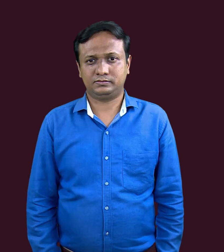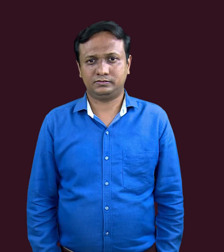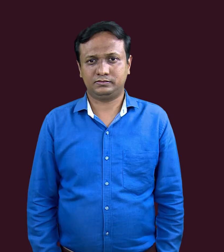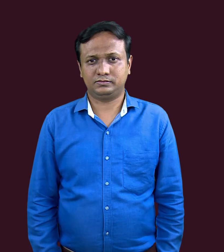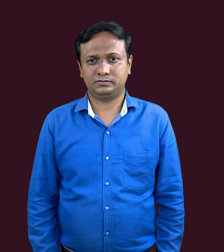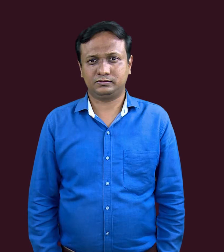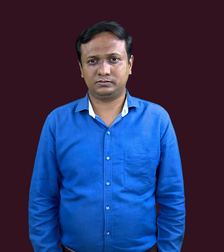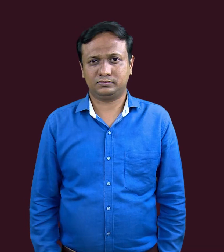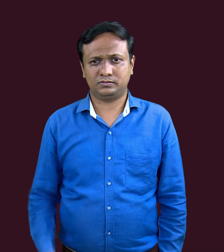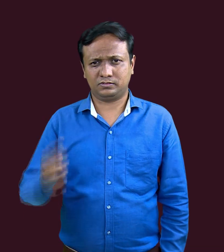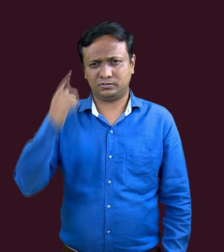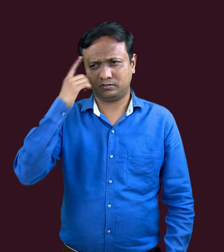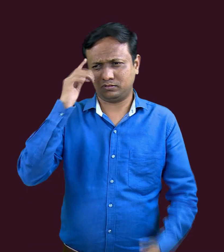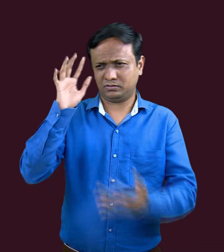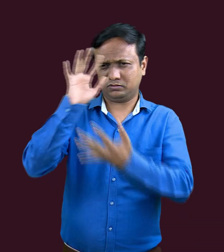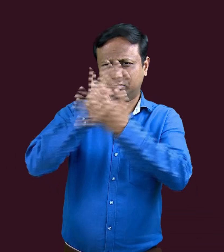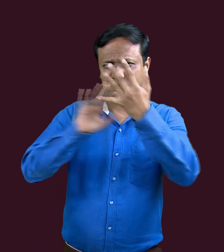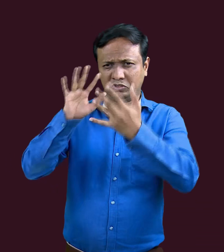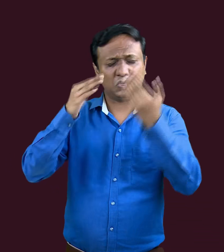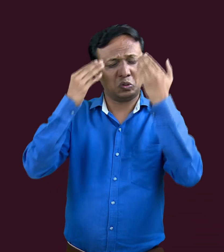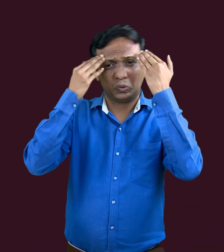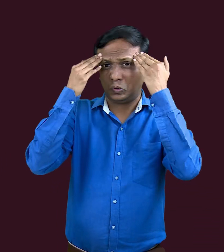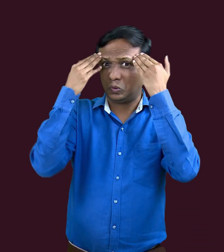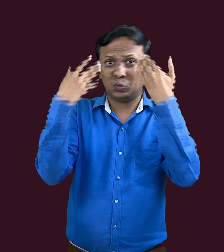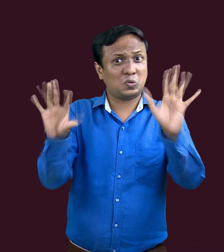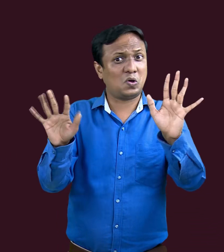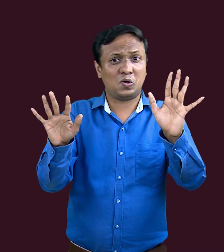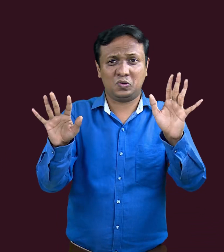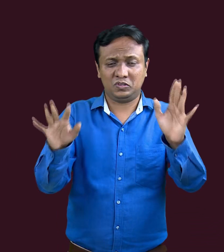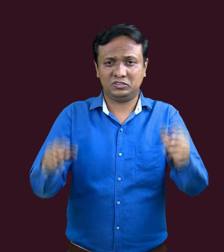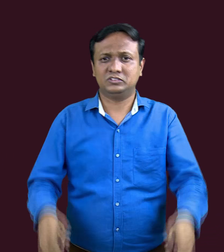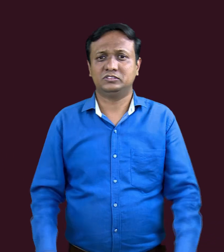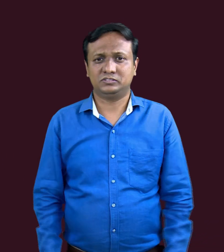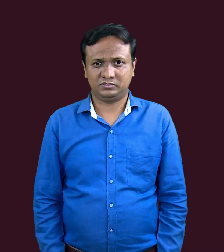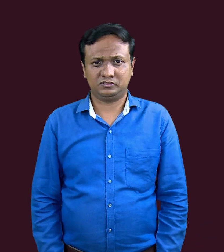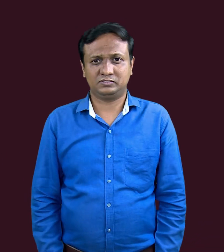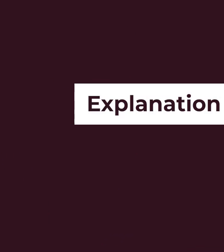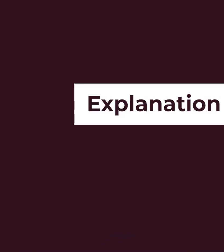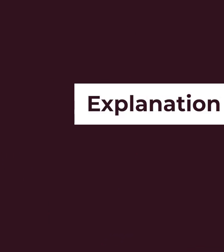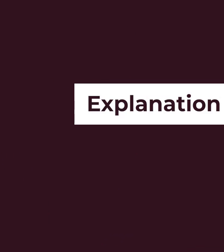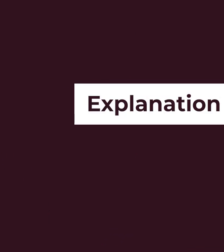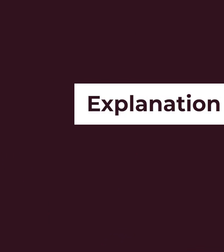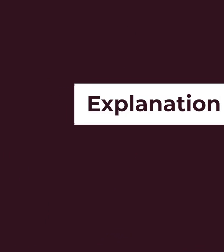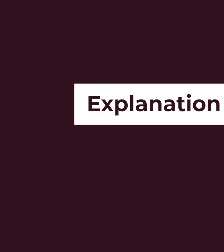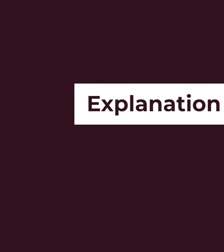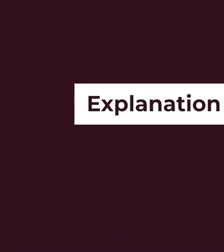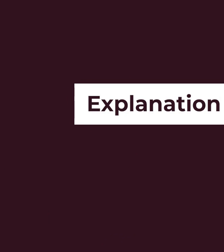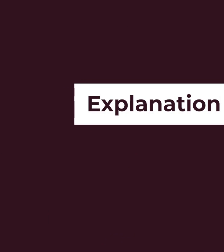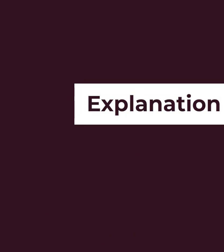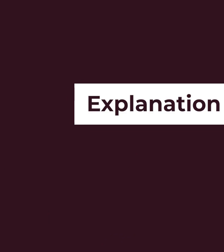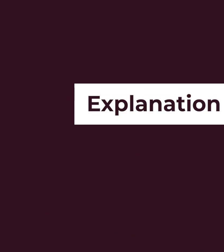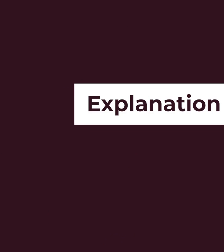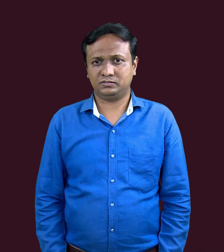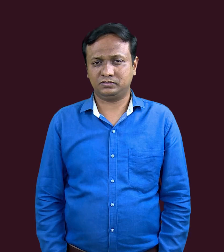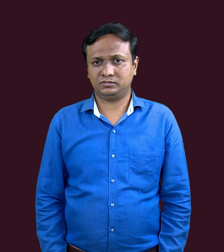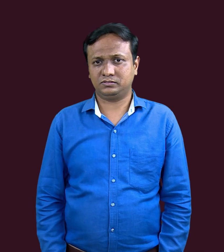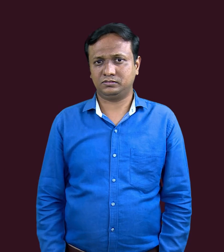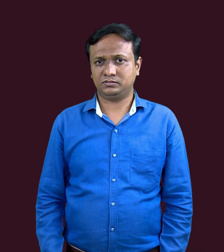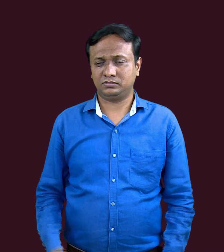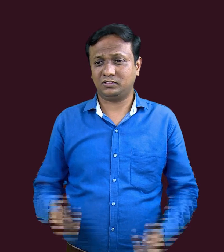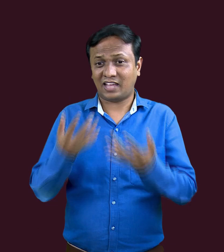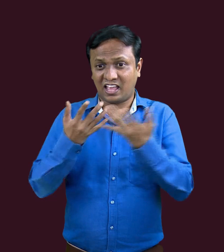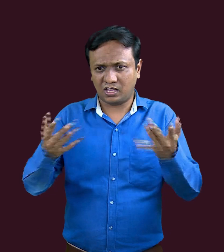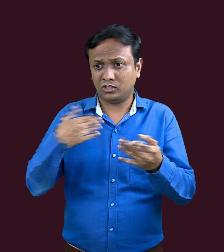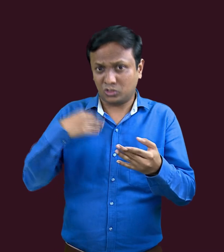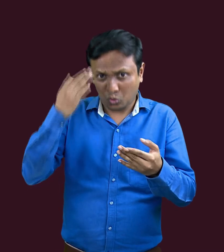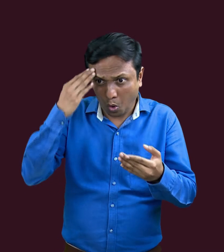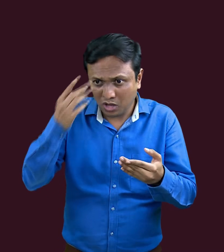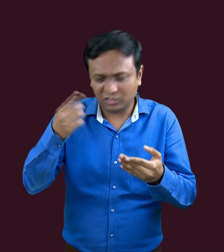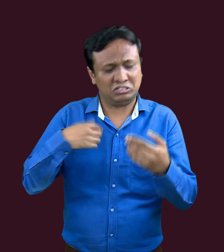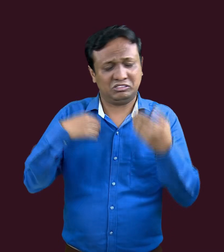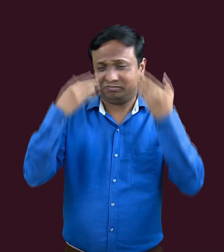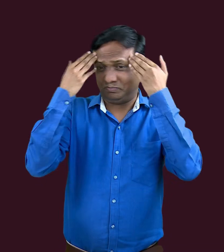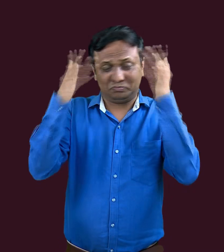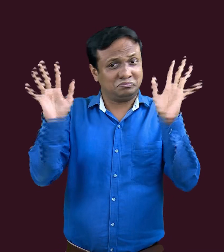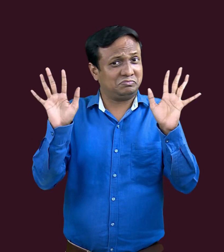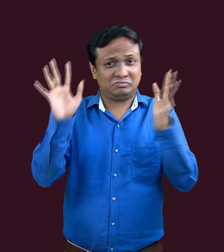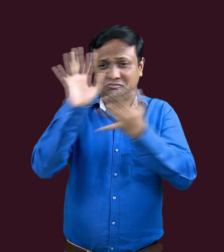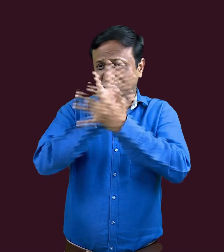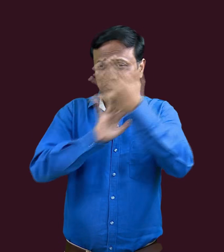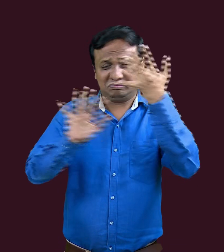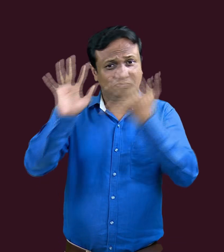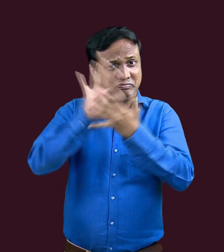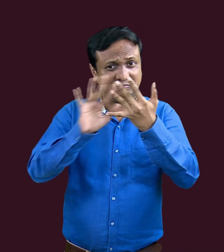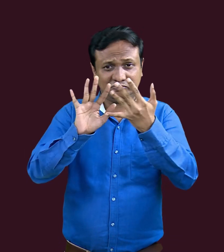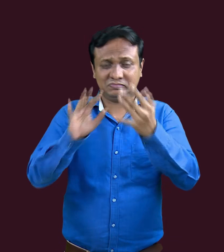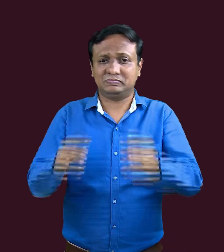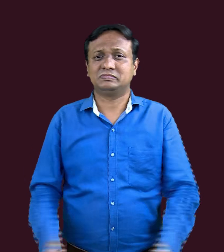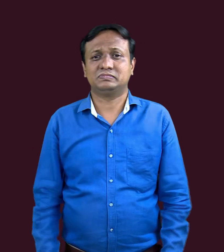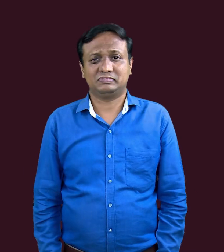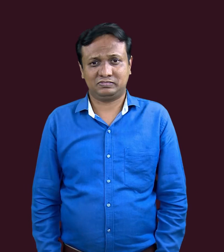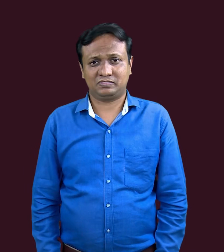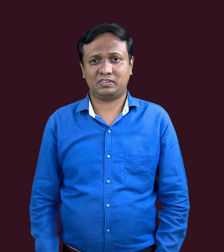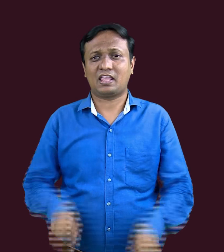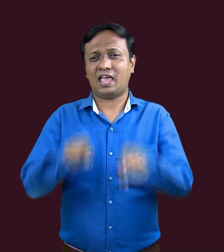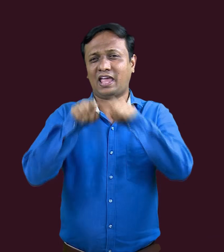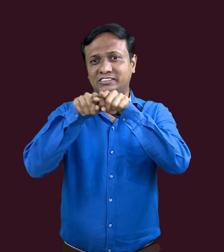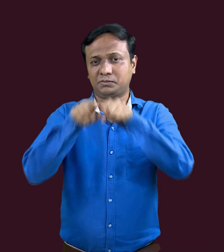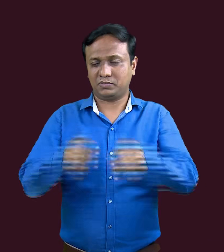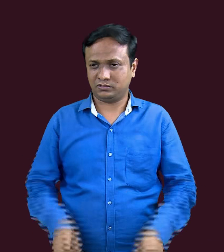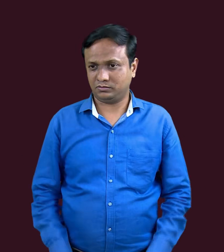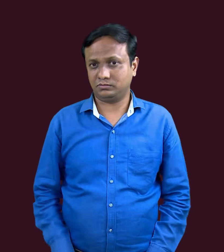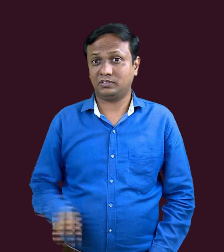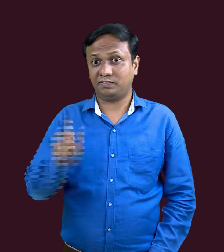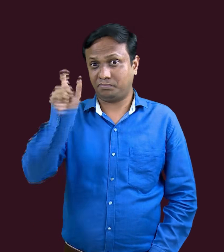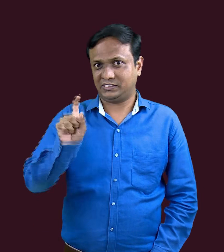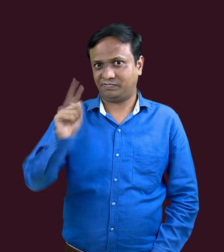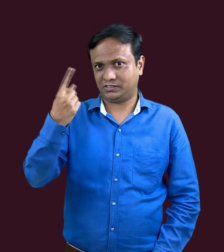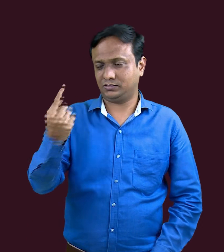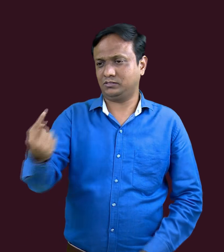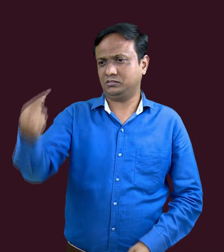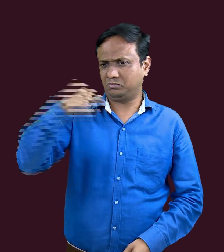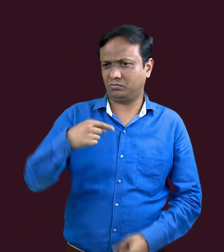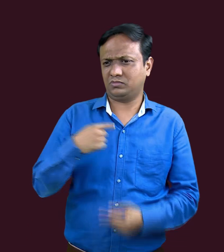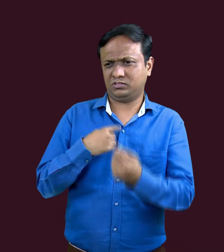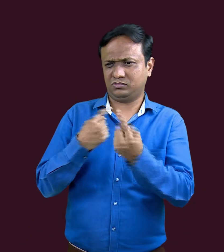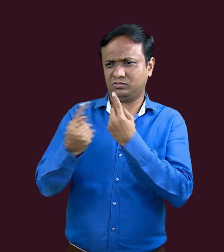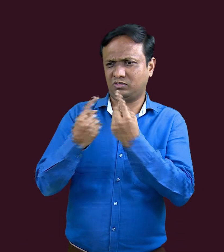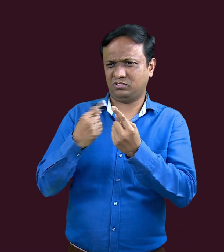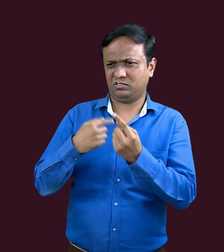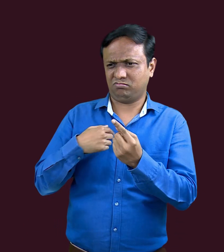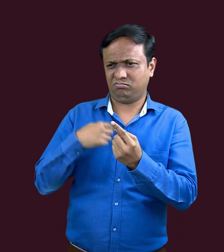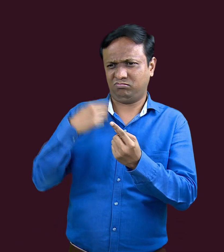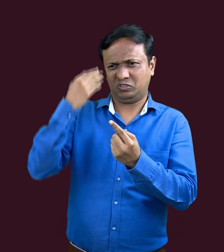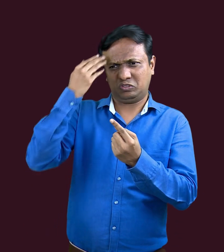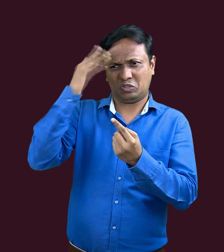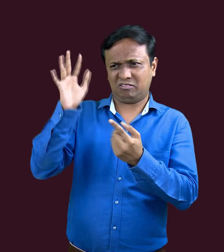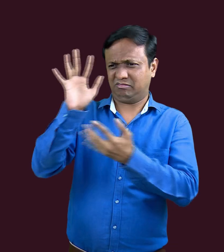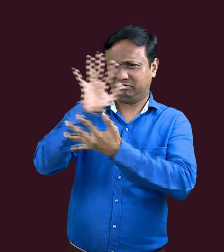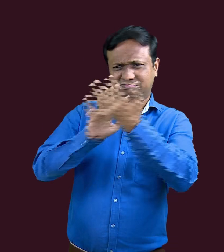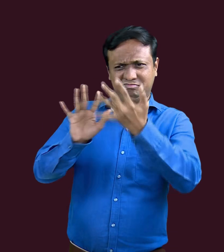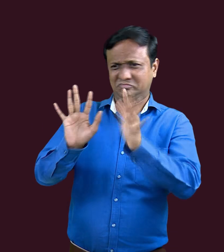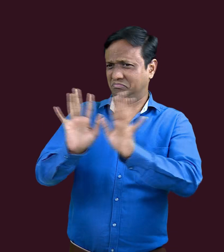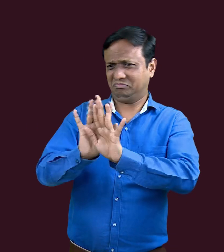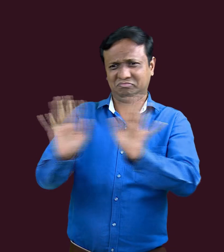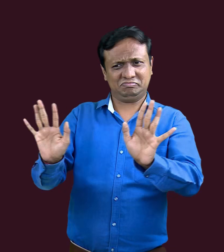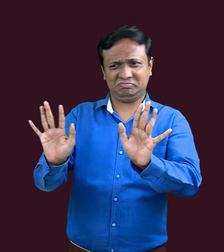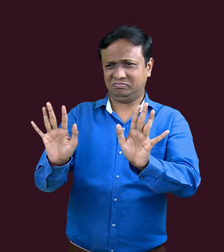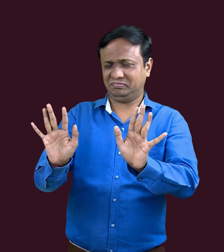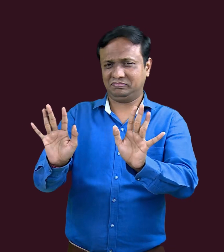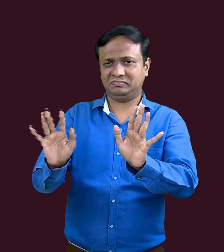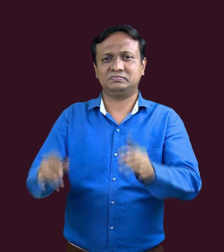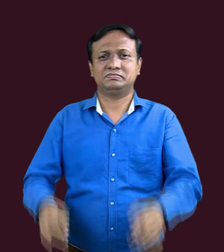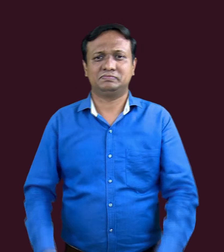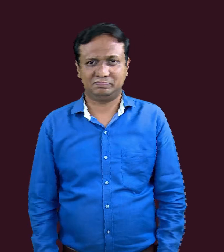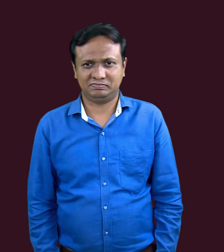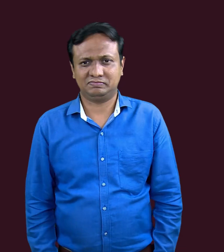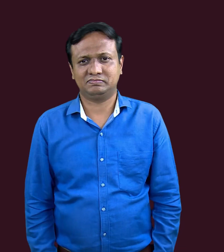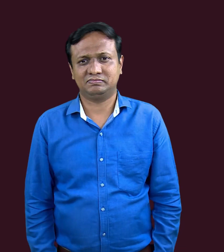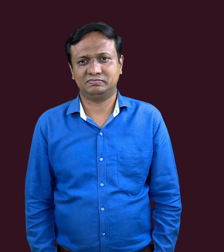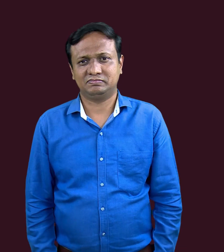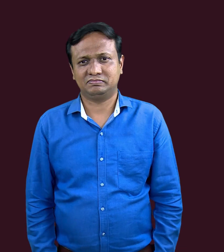unfamiliar